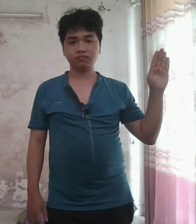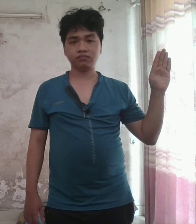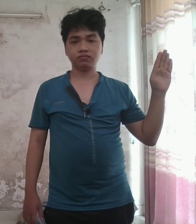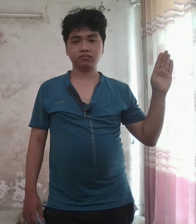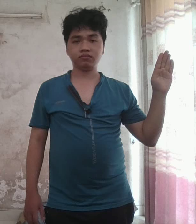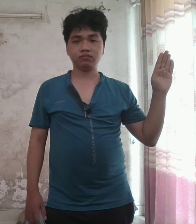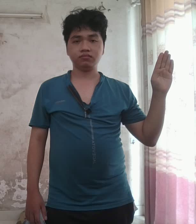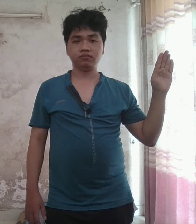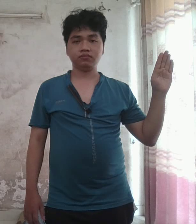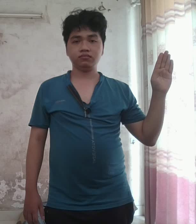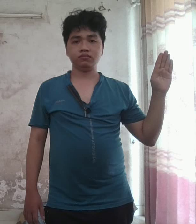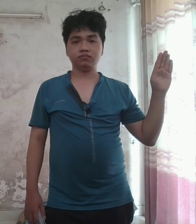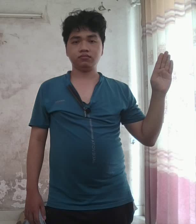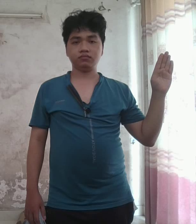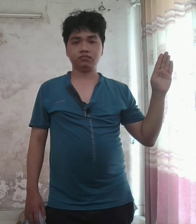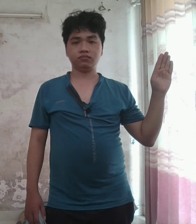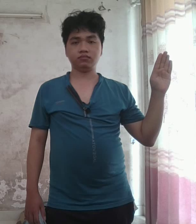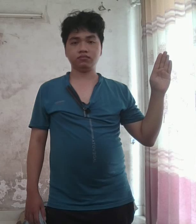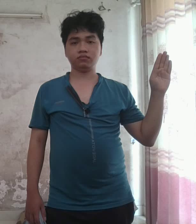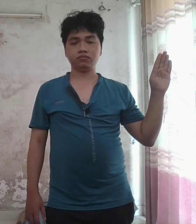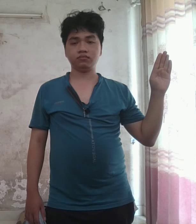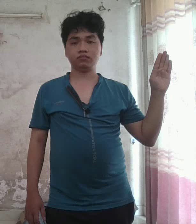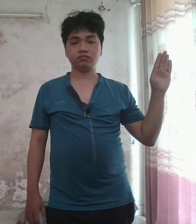b